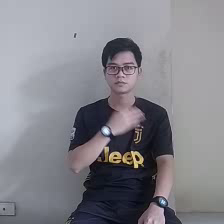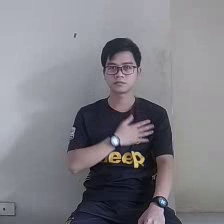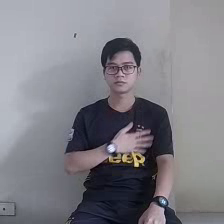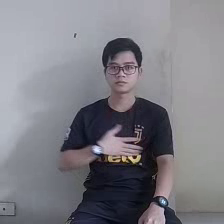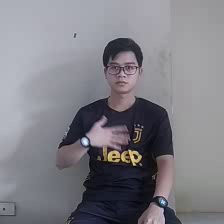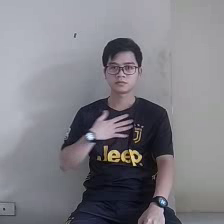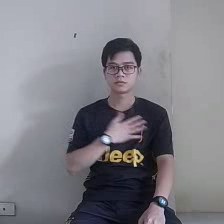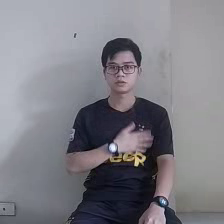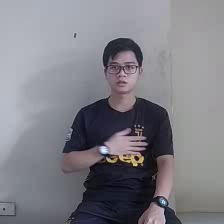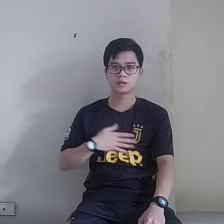Ăn mừng